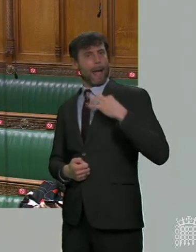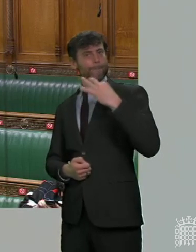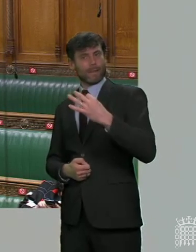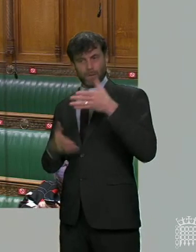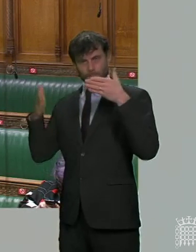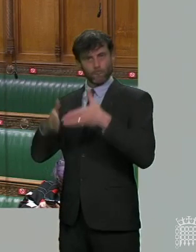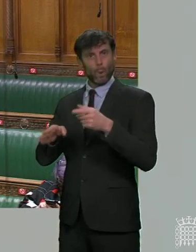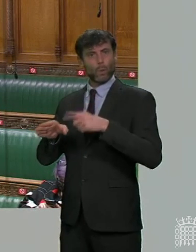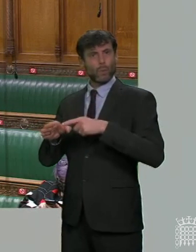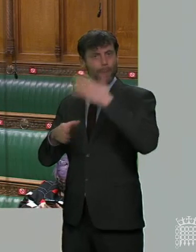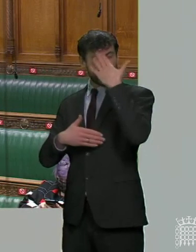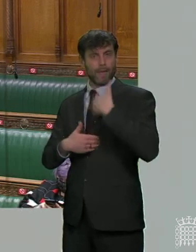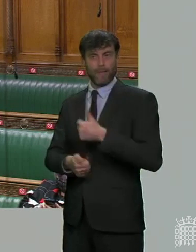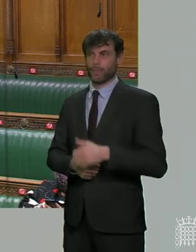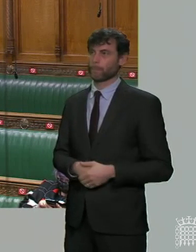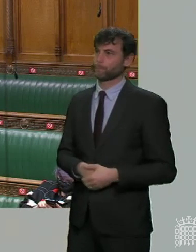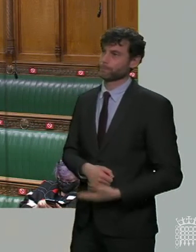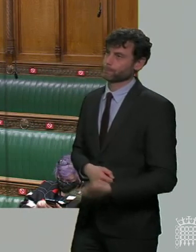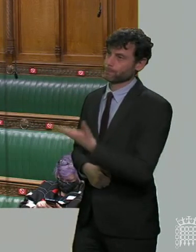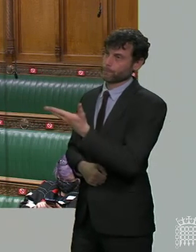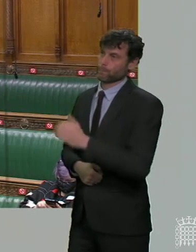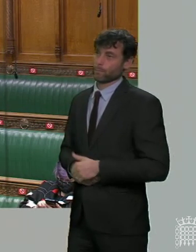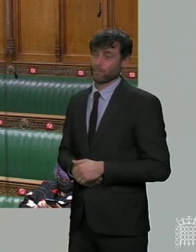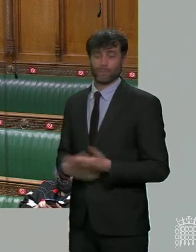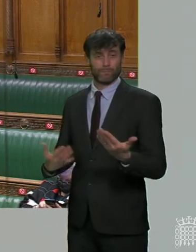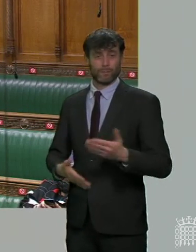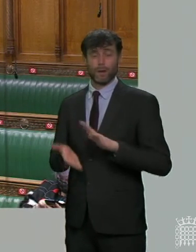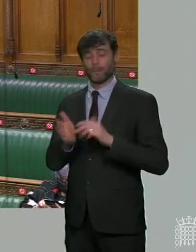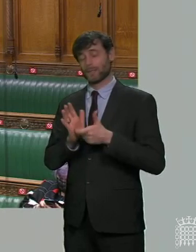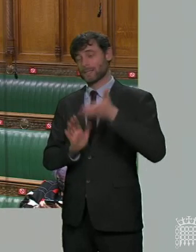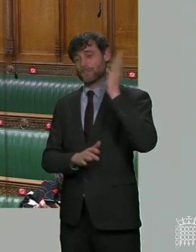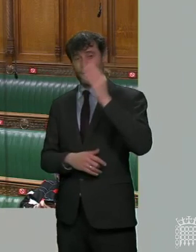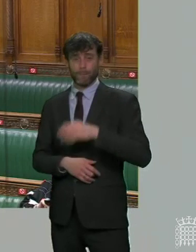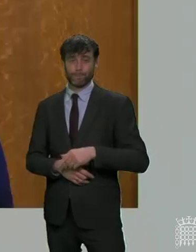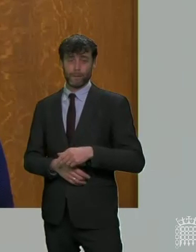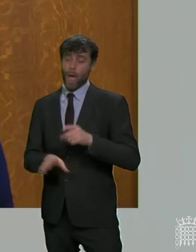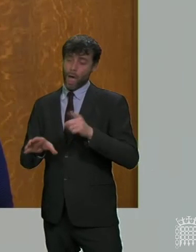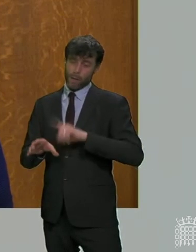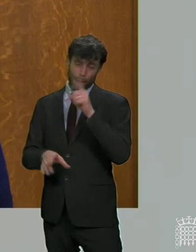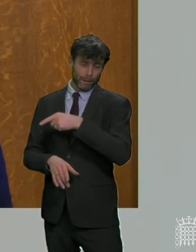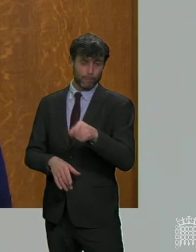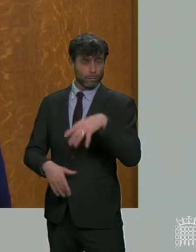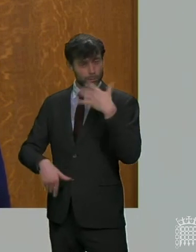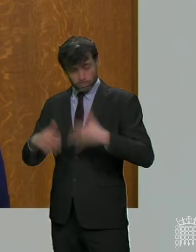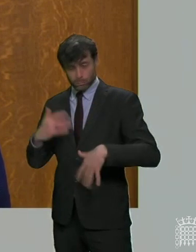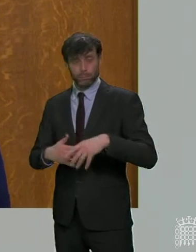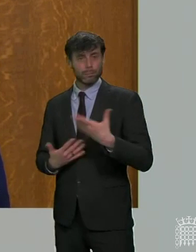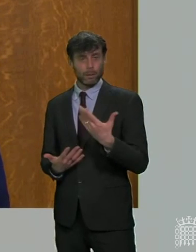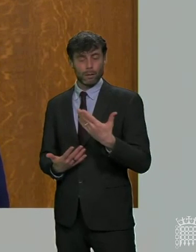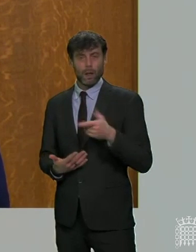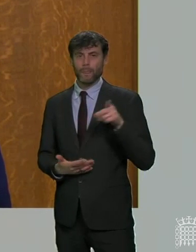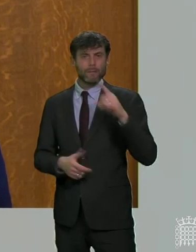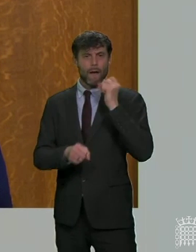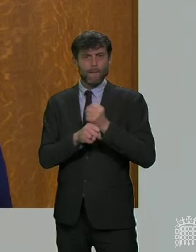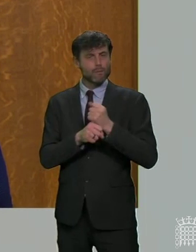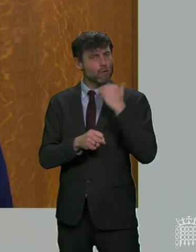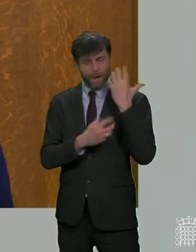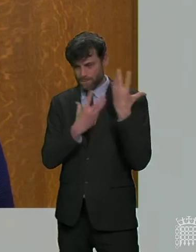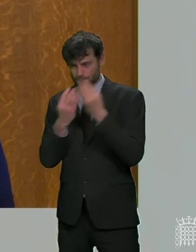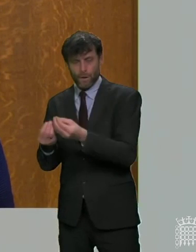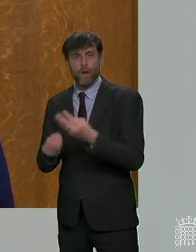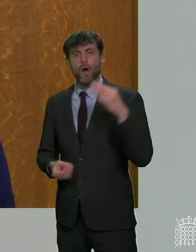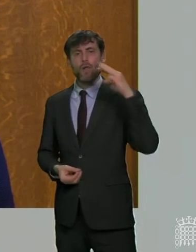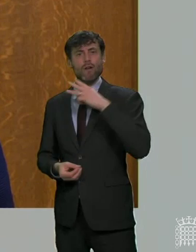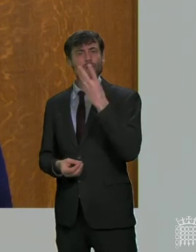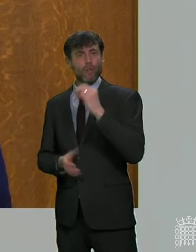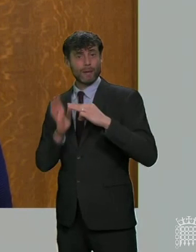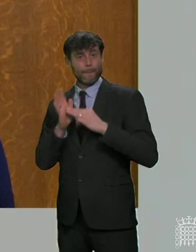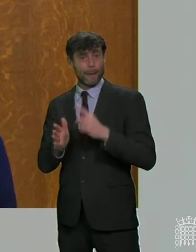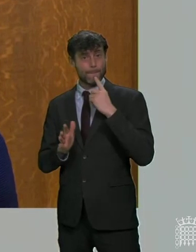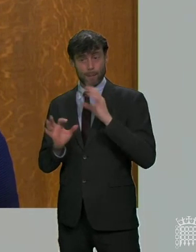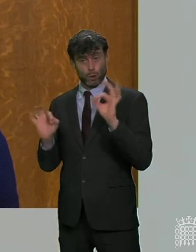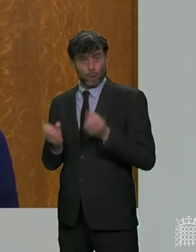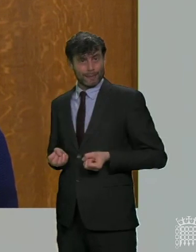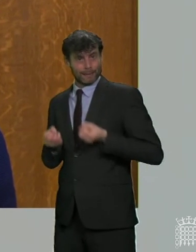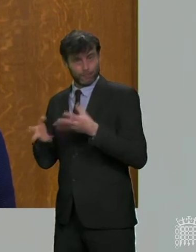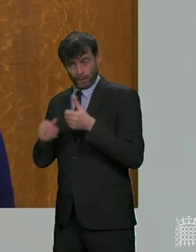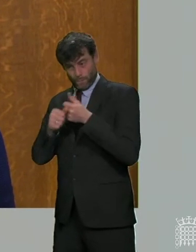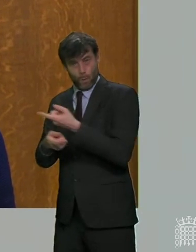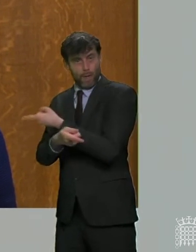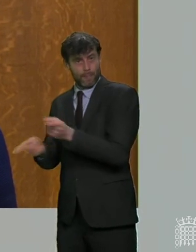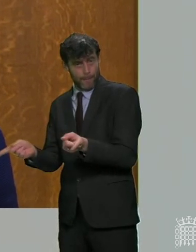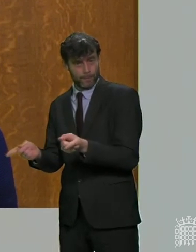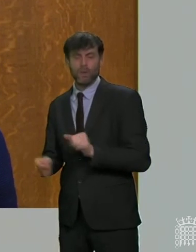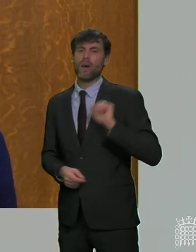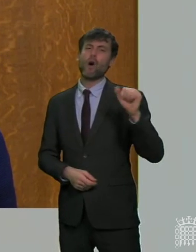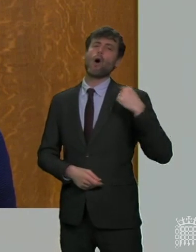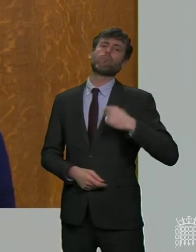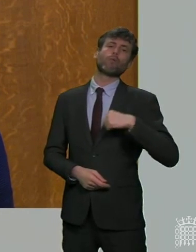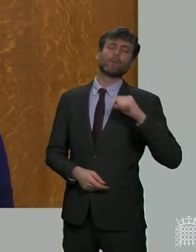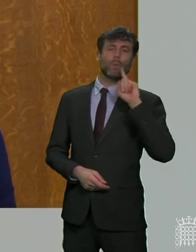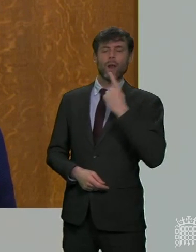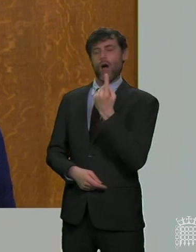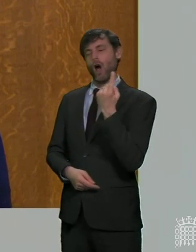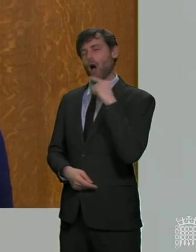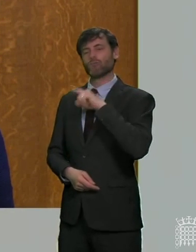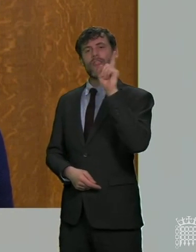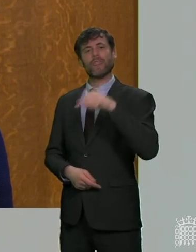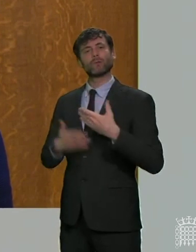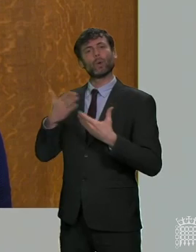This Government are failing young people. Before the pandemic, apprenticeship starts were down by 28% for under-19s and £330 million of unspent levy went back to the Treasury, falling short by 81% in creating the promised 100,000 new apprenticeships.